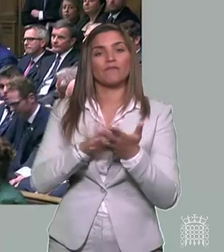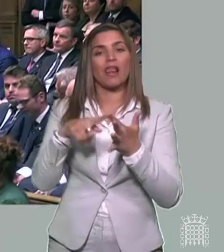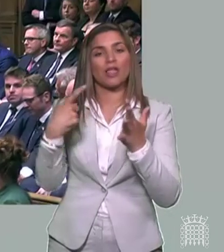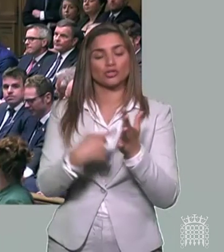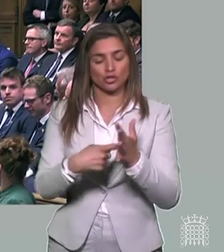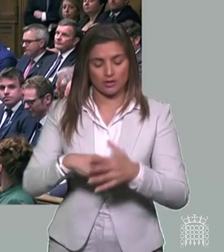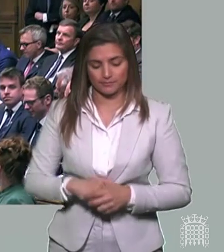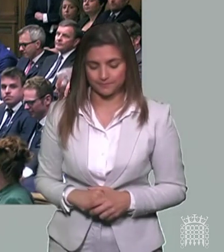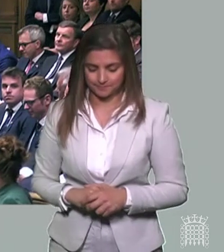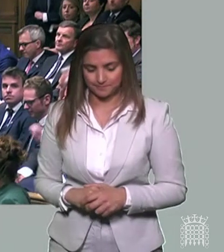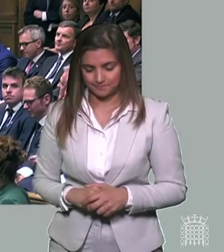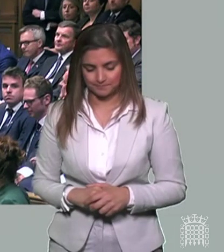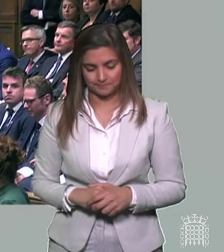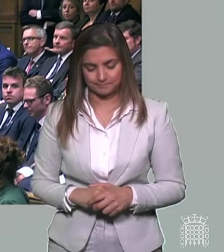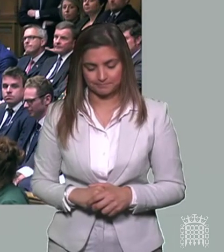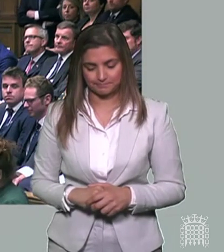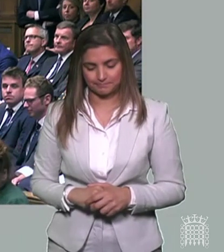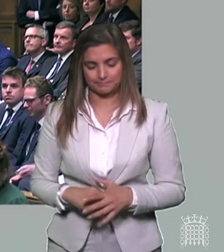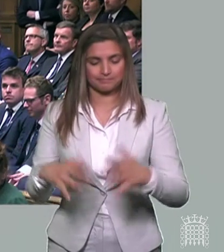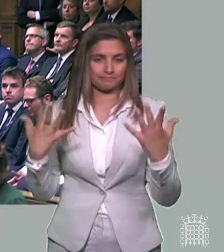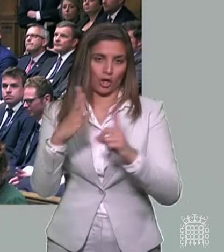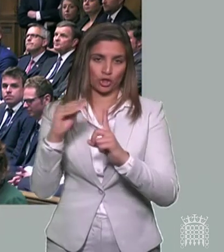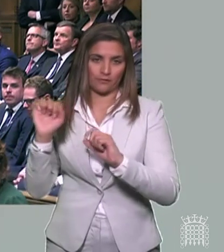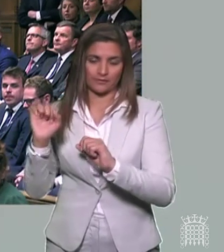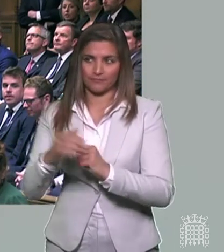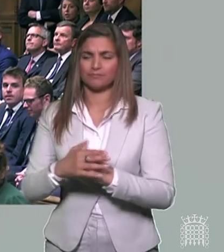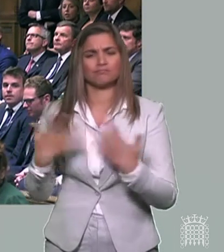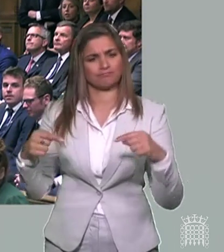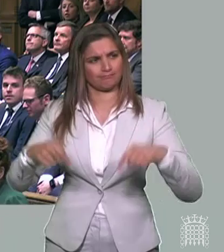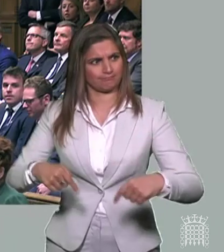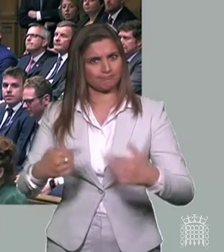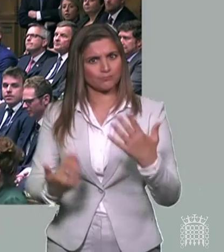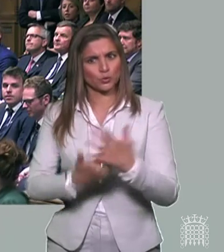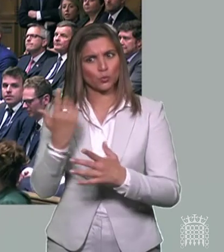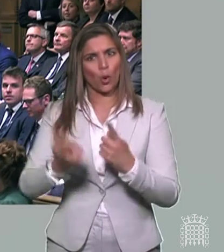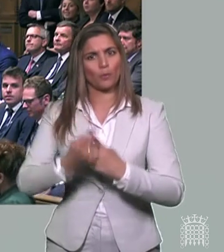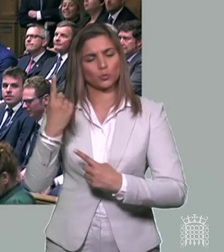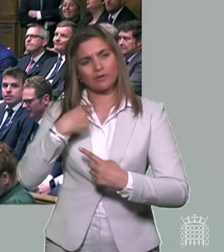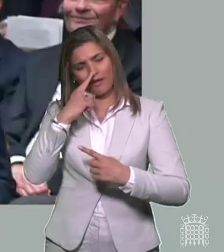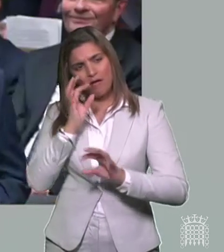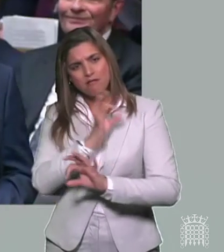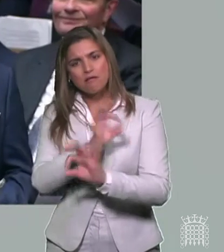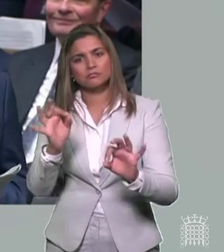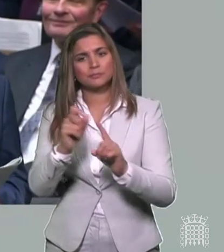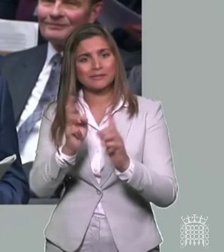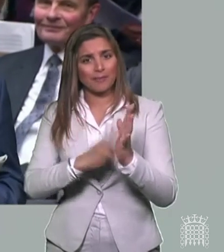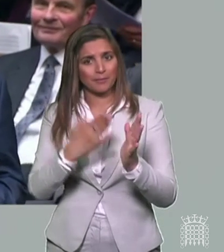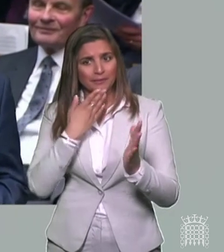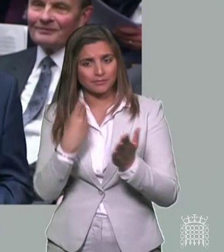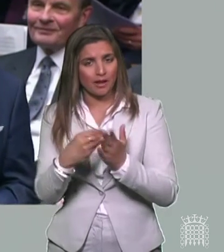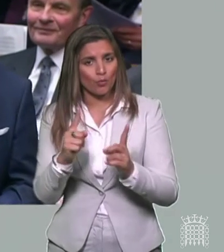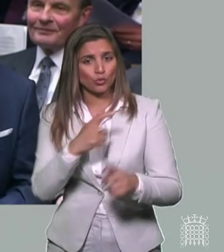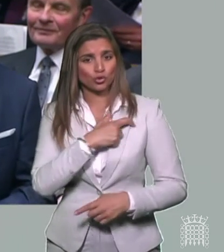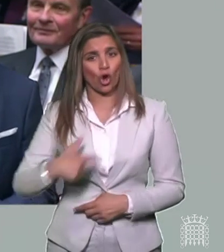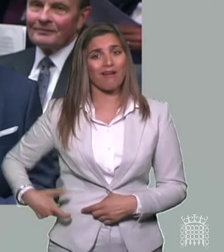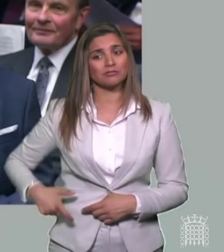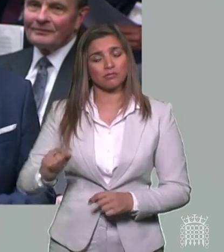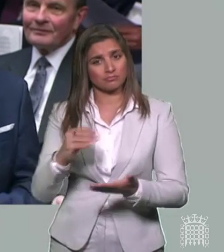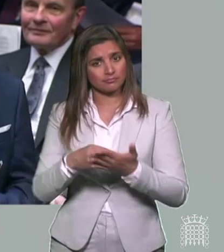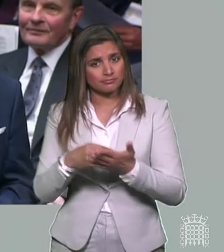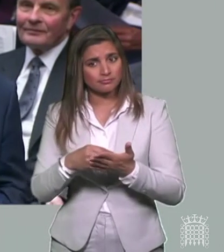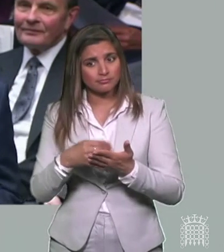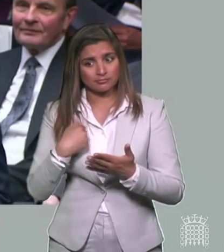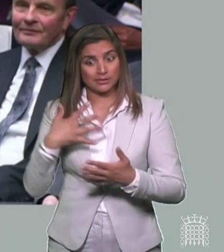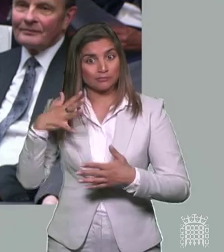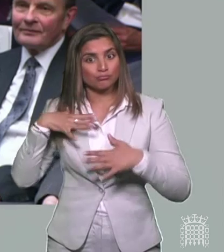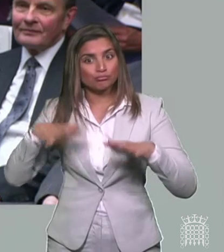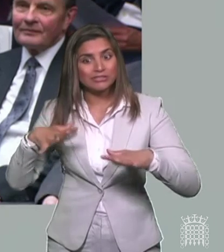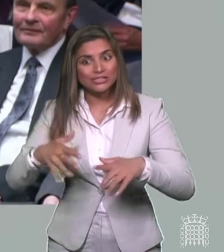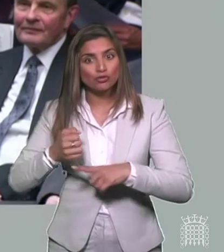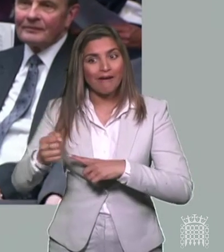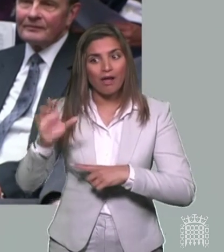Prime Minister’s questions is a wonderful opportunity for a constituency MP like me to ask the Prime Minister for a new hospital for Doncaster, and to ask for Doncaster to be the home of the Great British Rail headquarters.